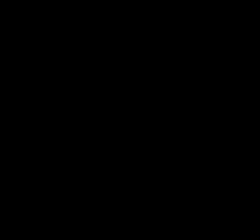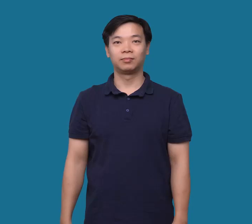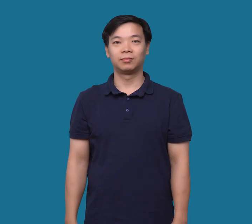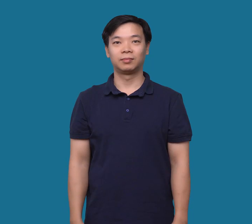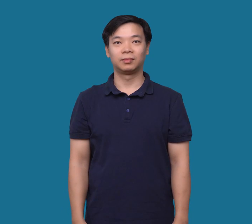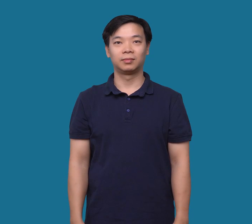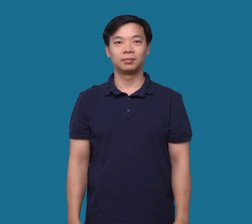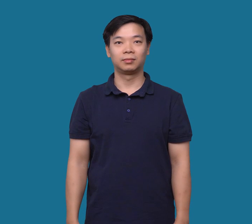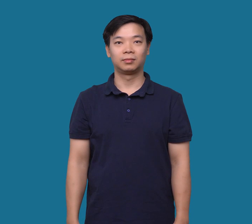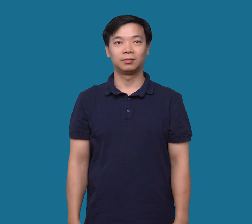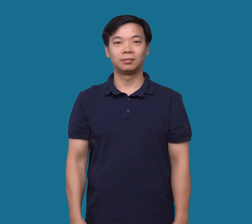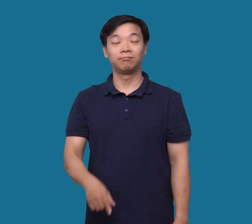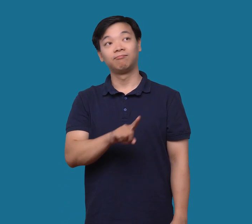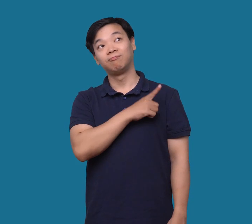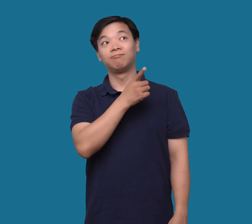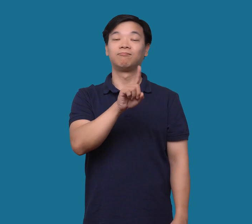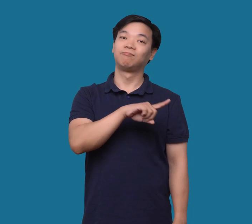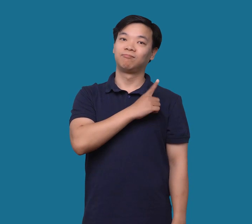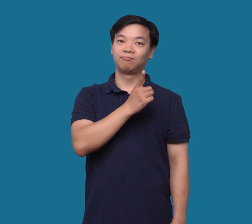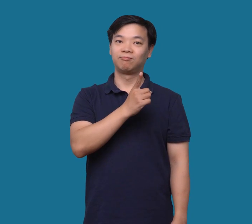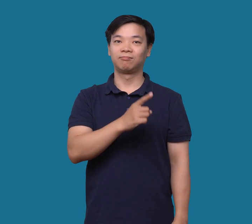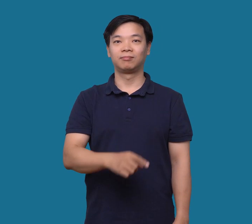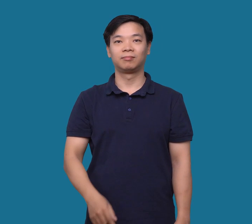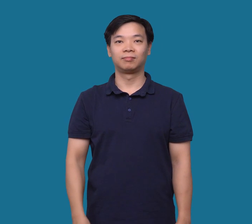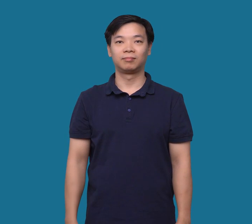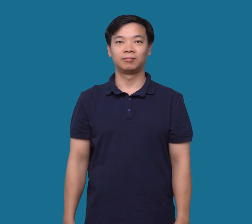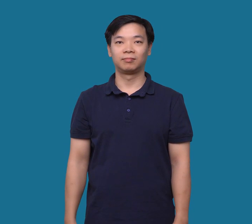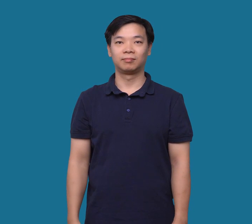tự do